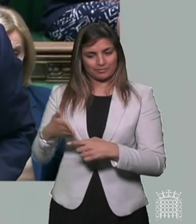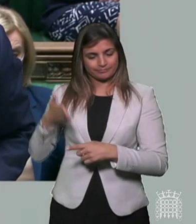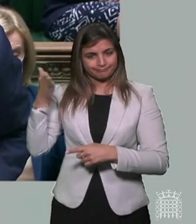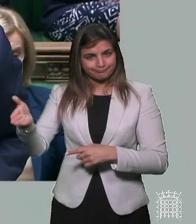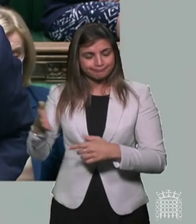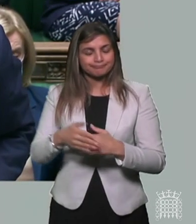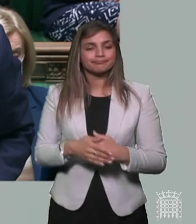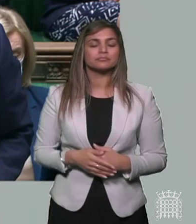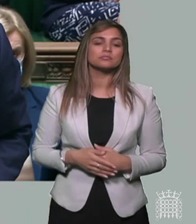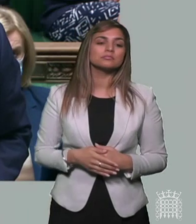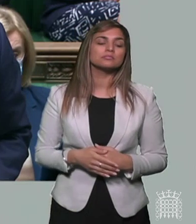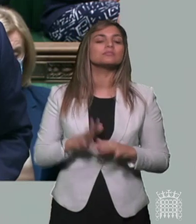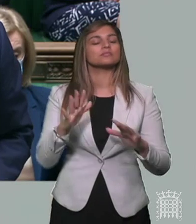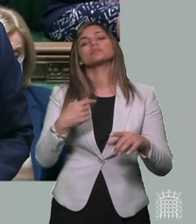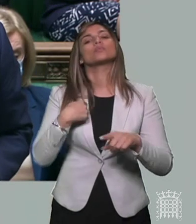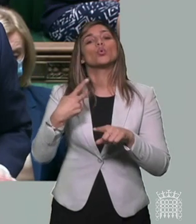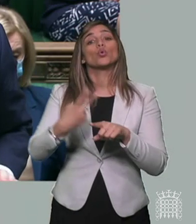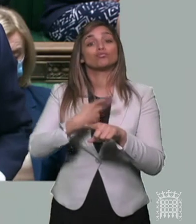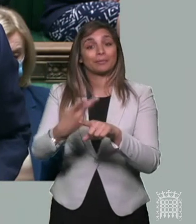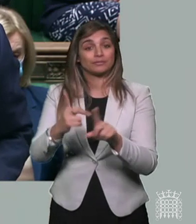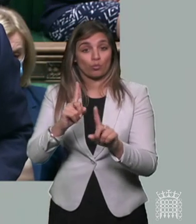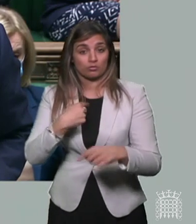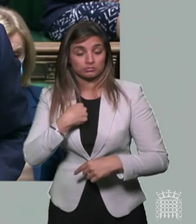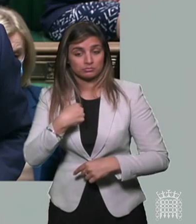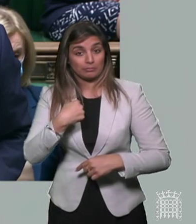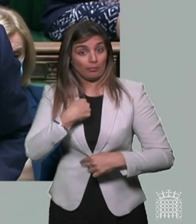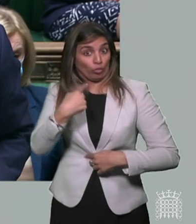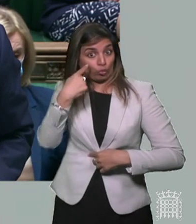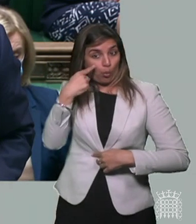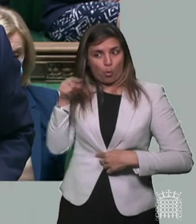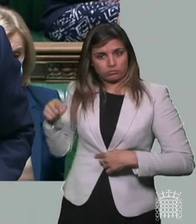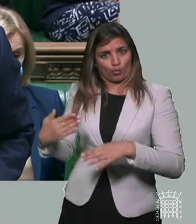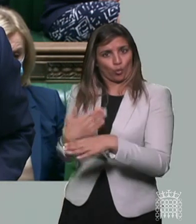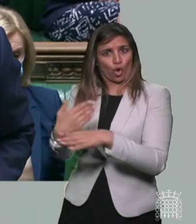I want to repeat that I thought it was a work event.